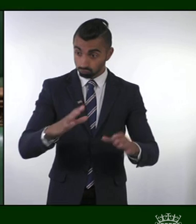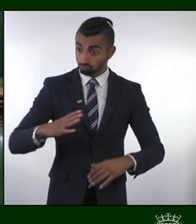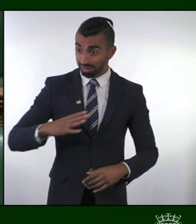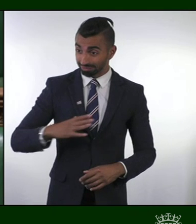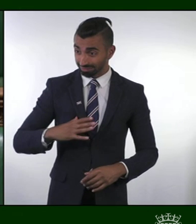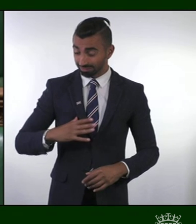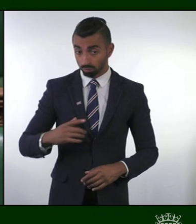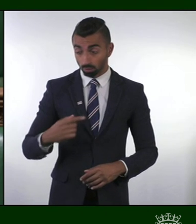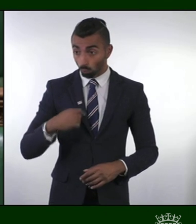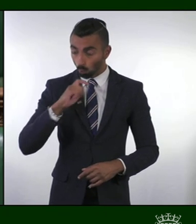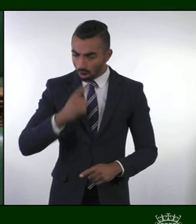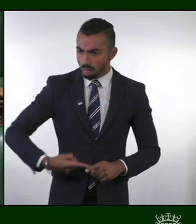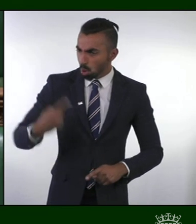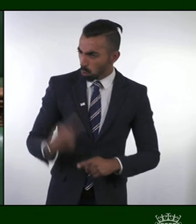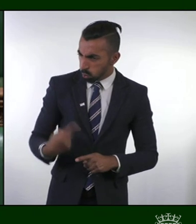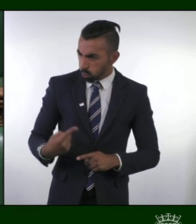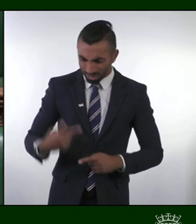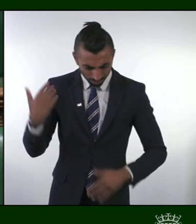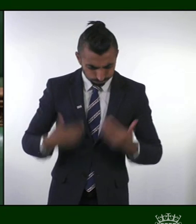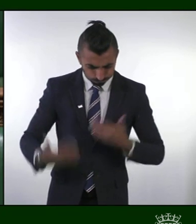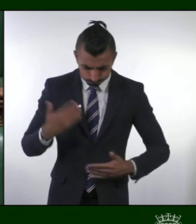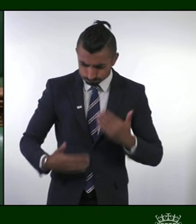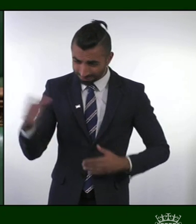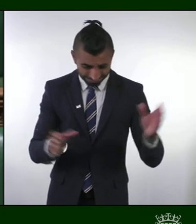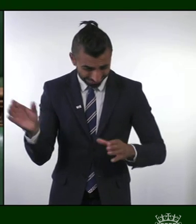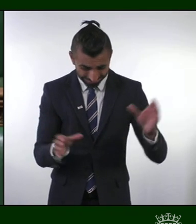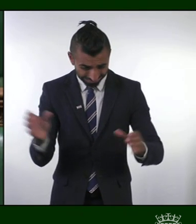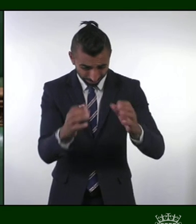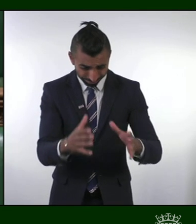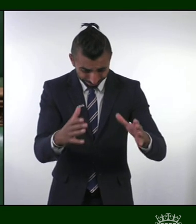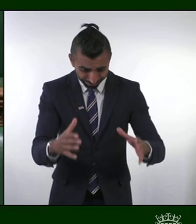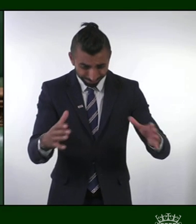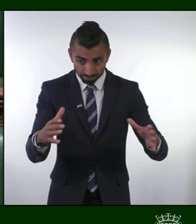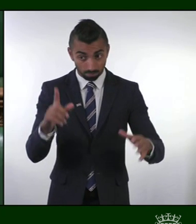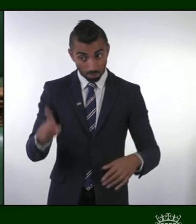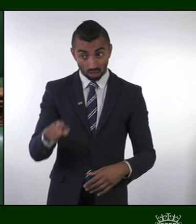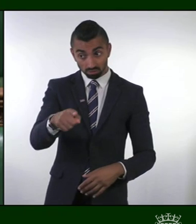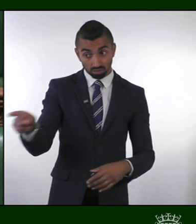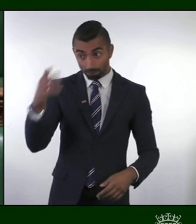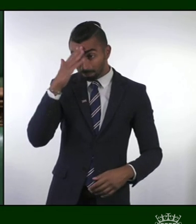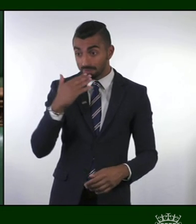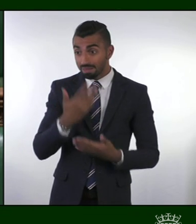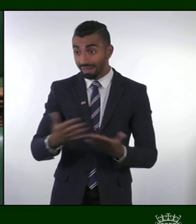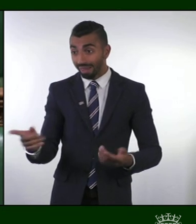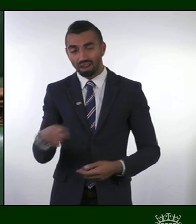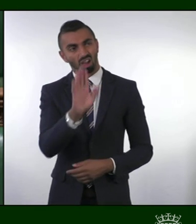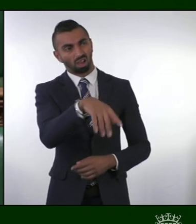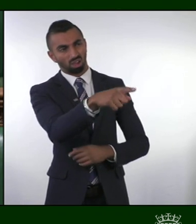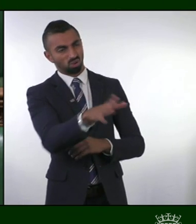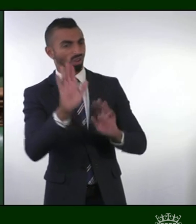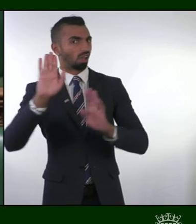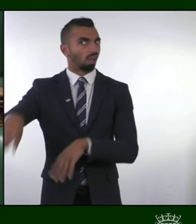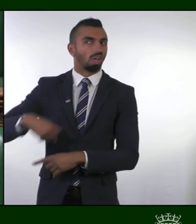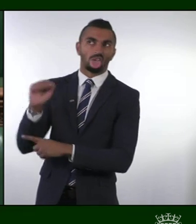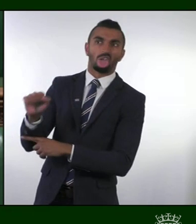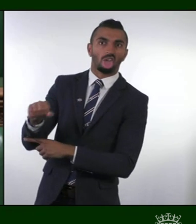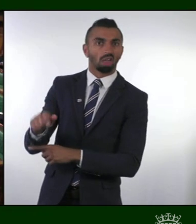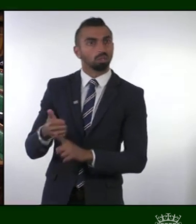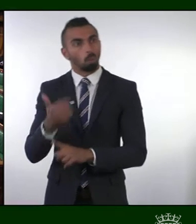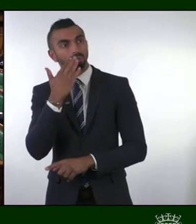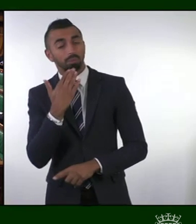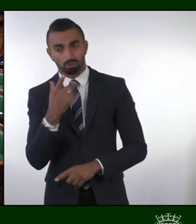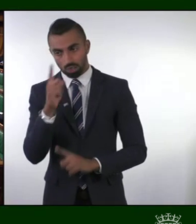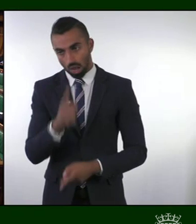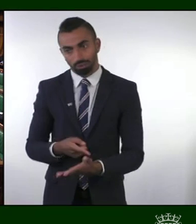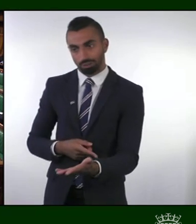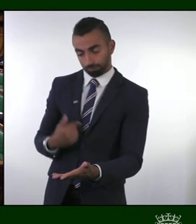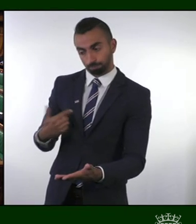We will go as fast as is necessary, but no one can accuse us of not doing as much as we can, as quickly as we can, to provide people with the support that they need.